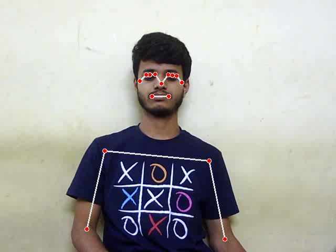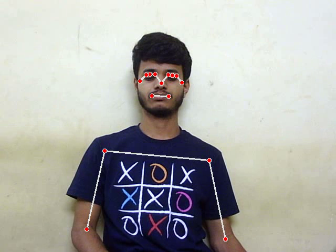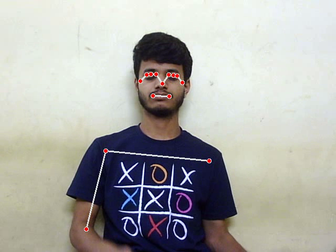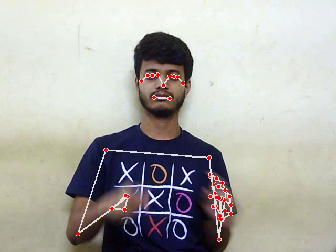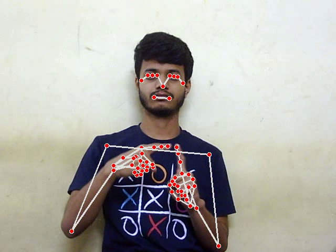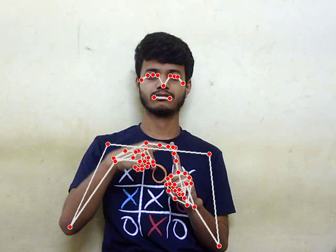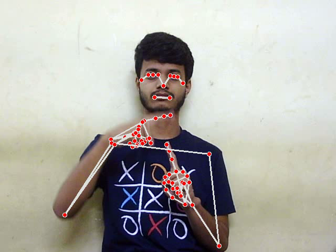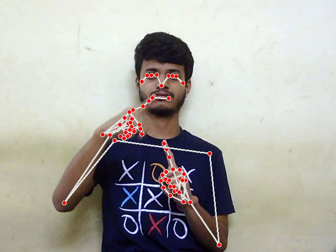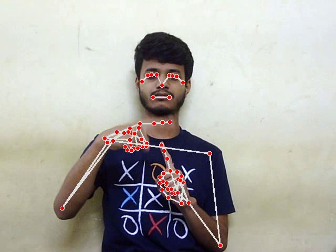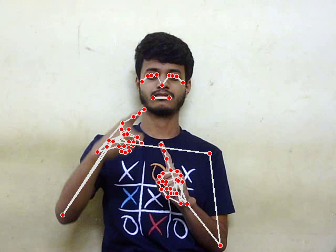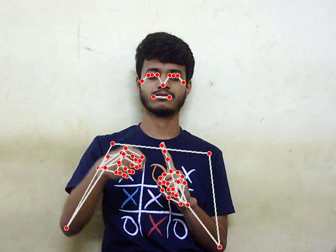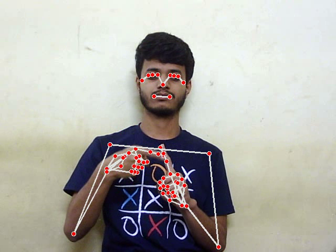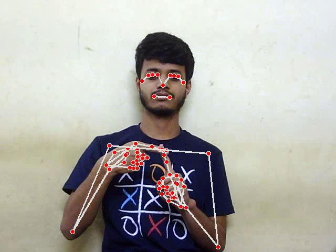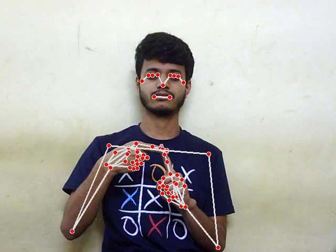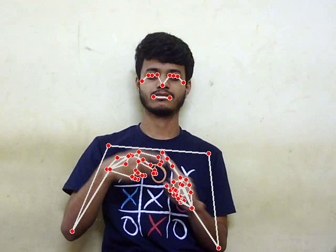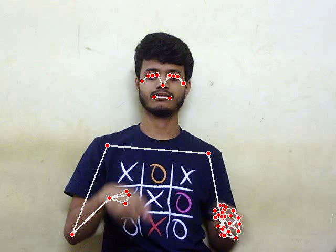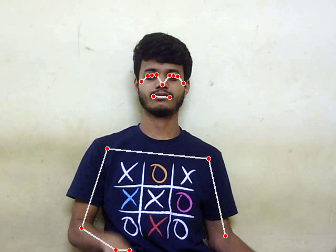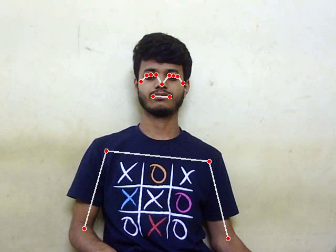when